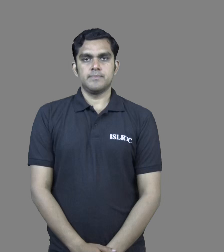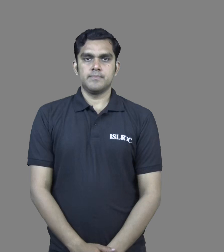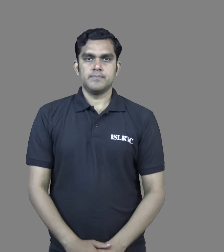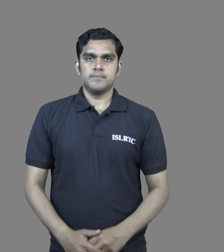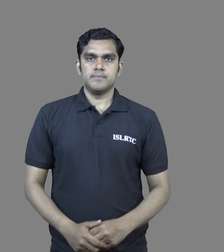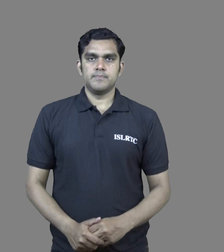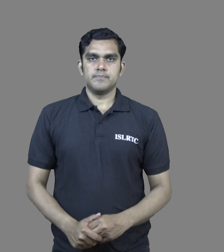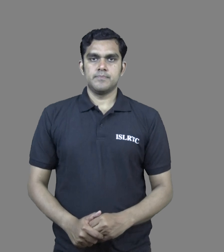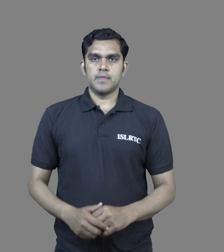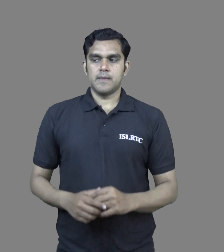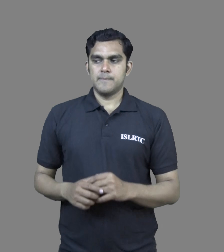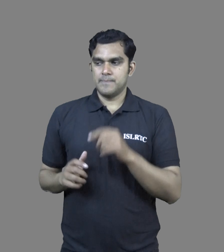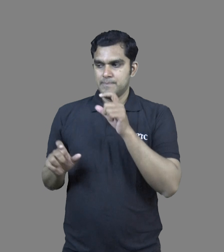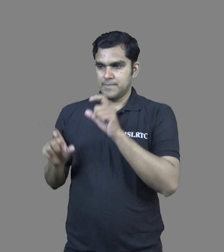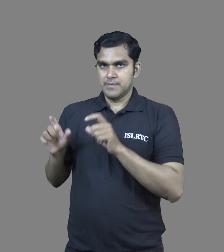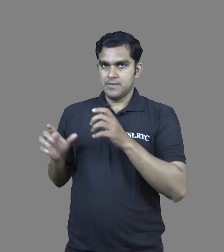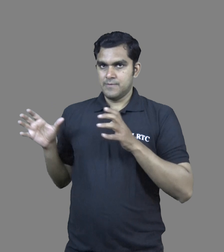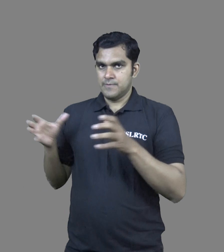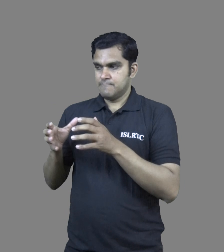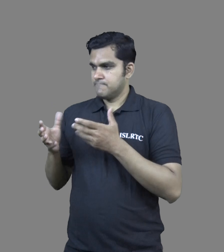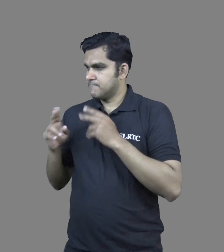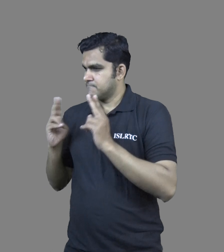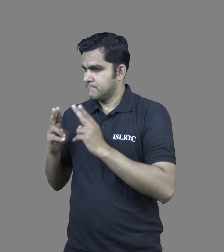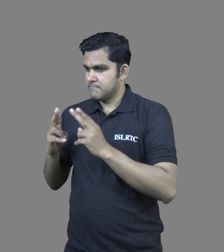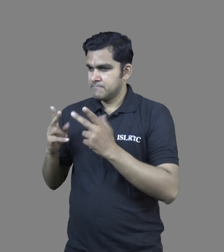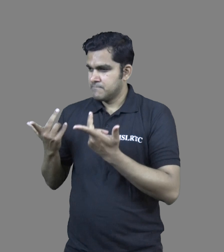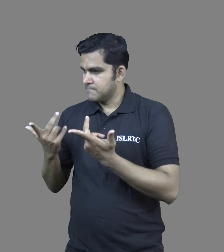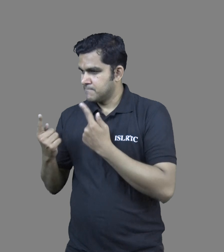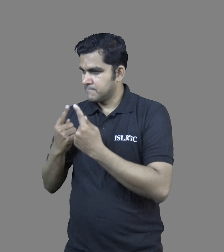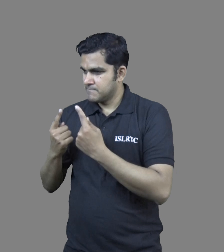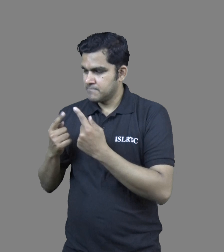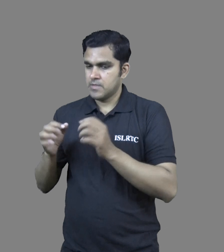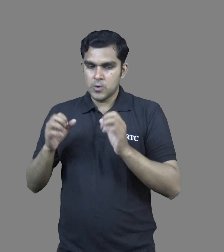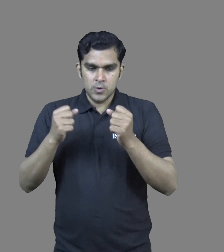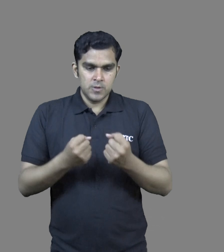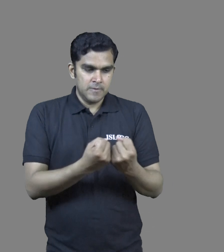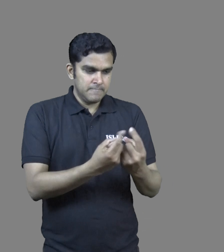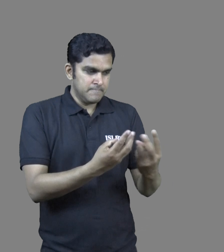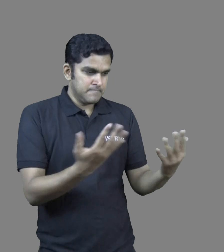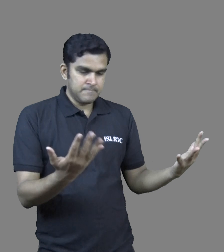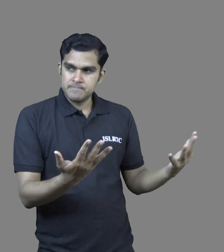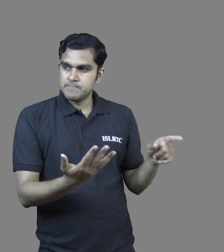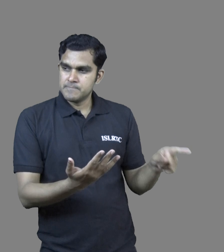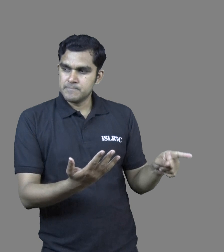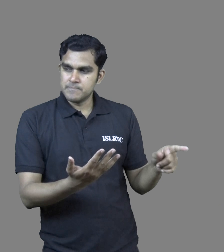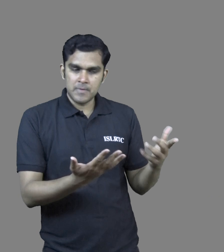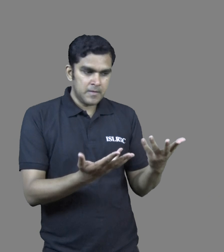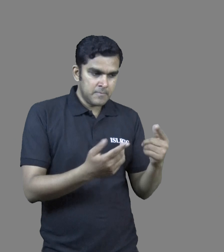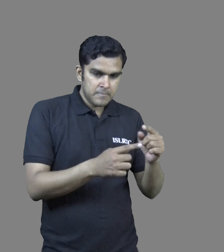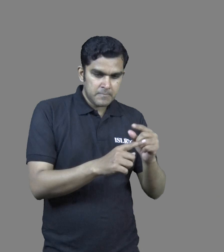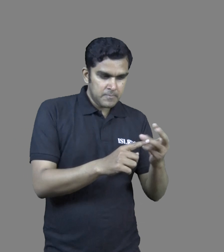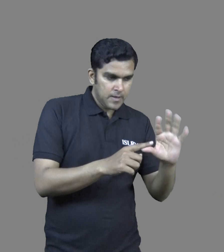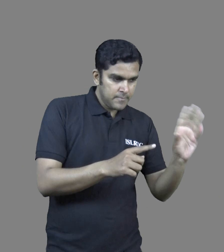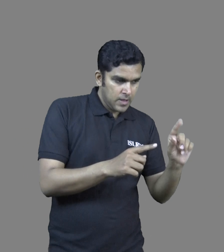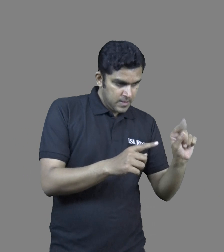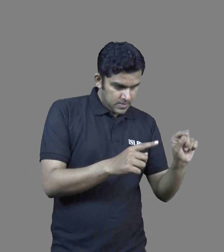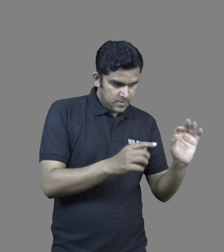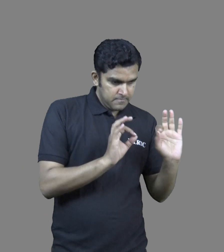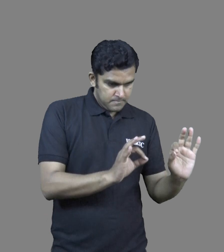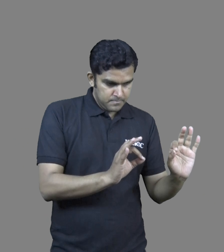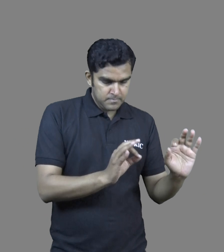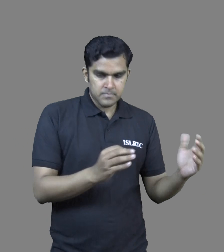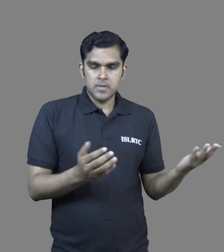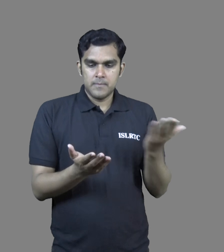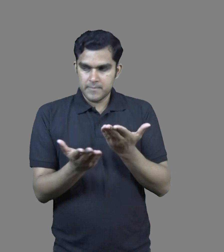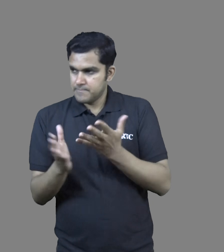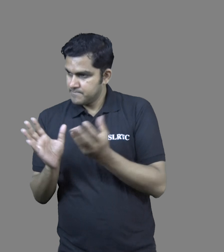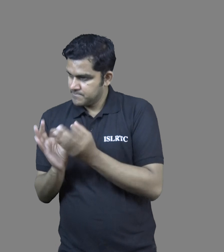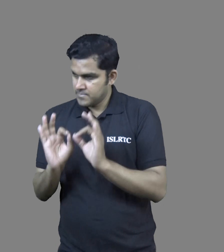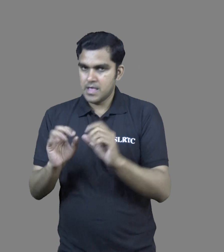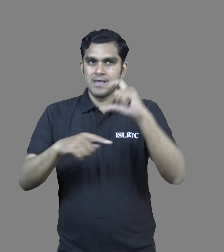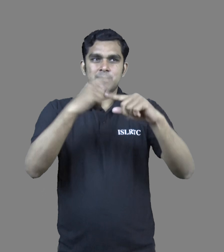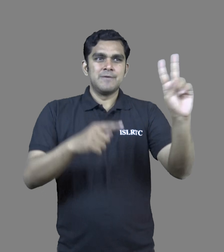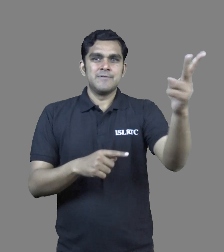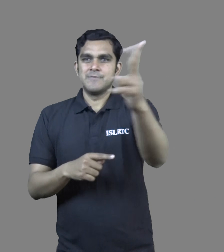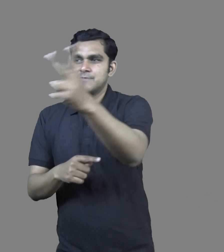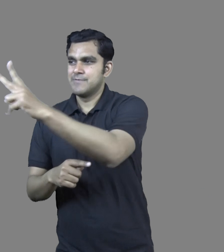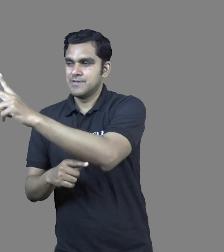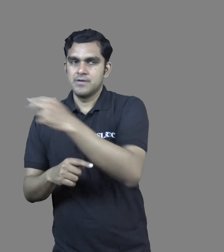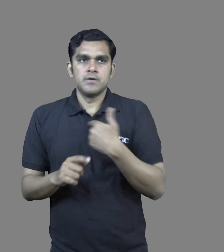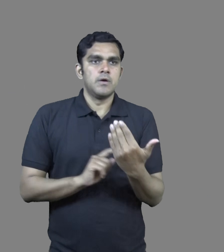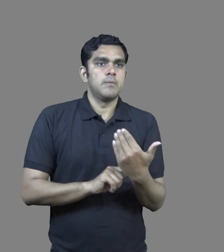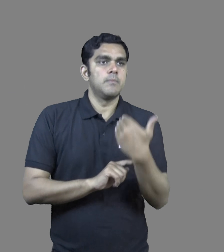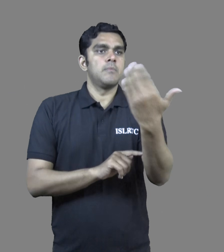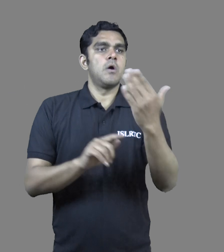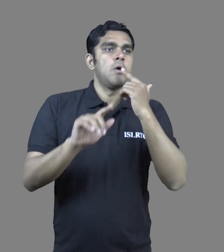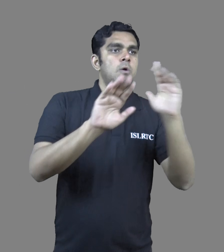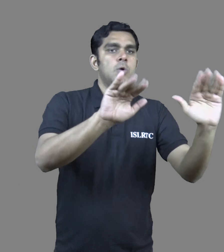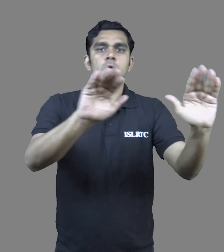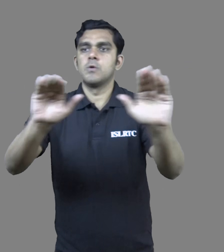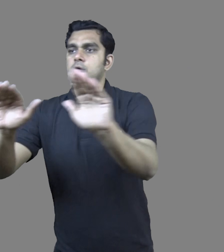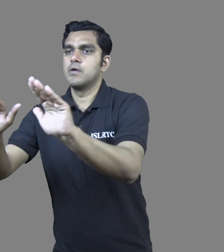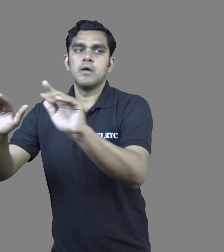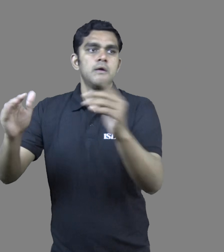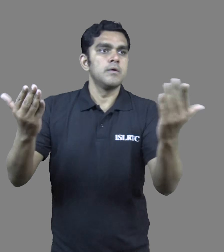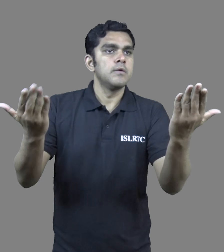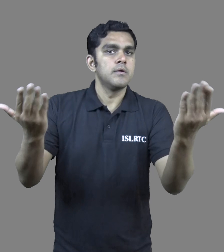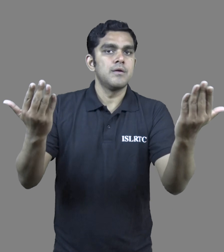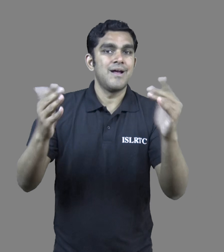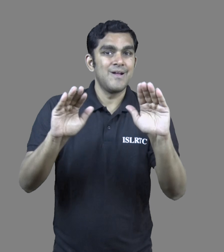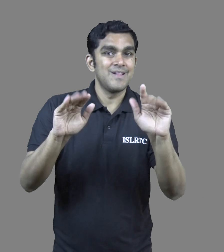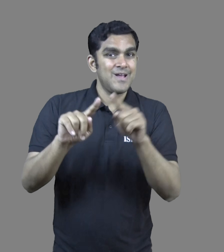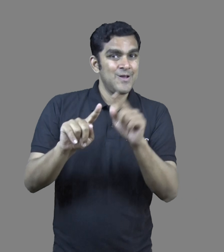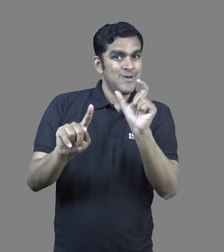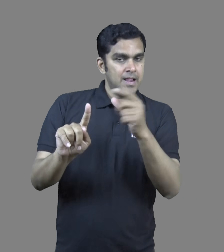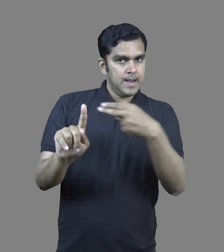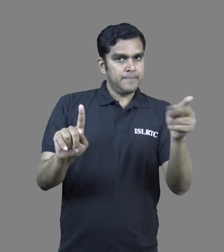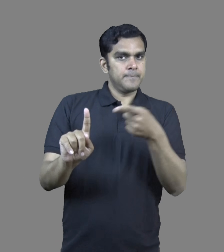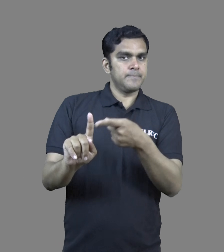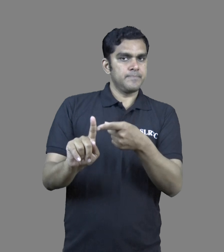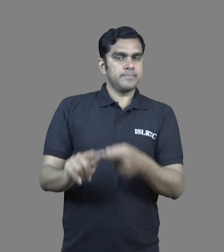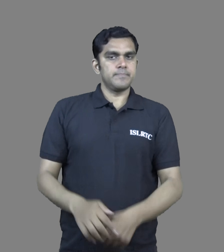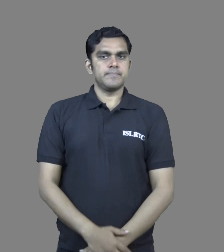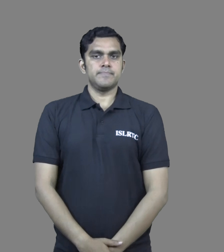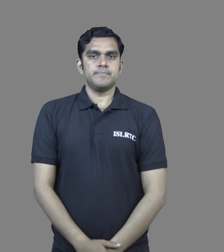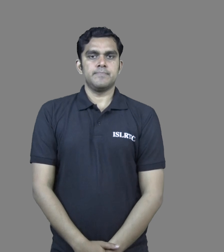Call for Quotation